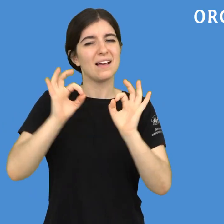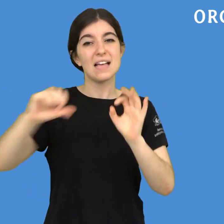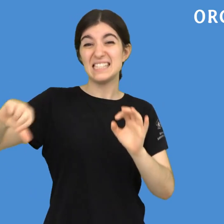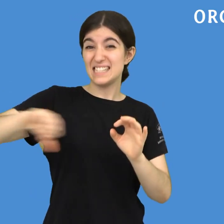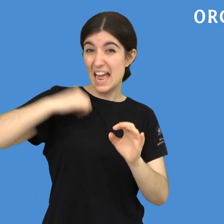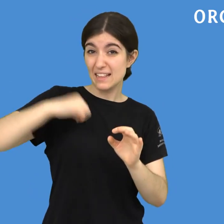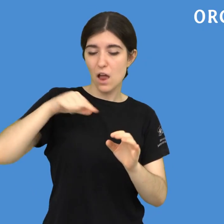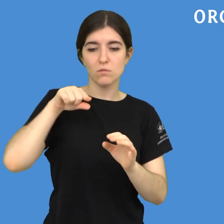hospital